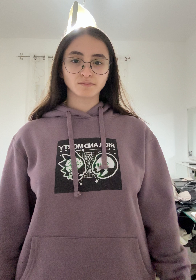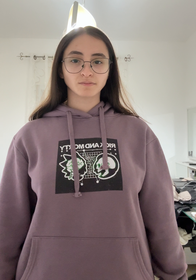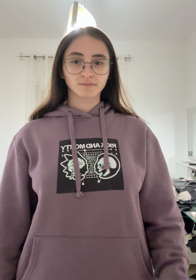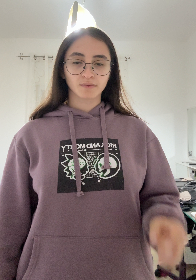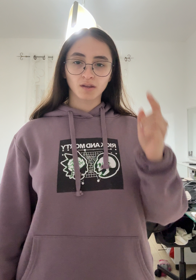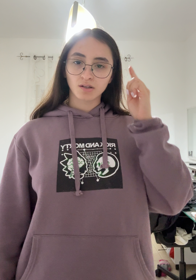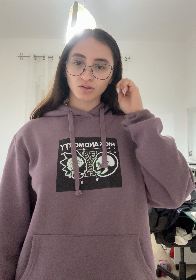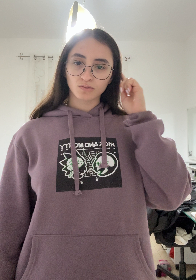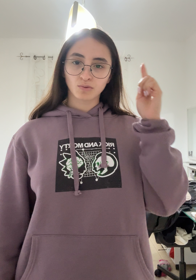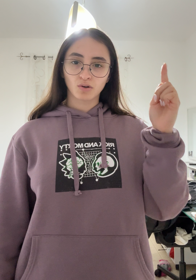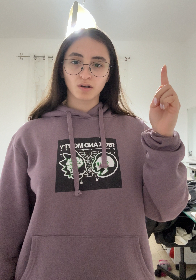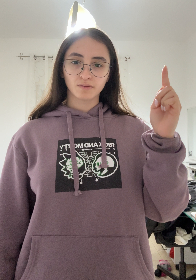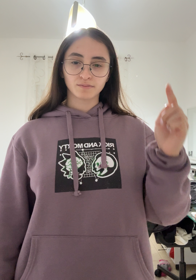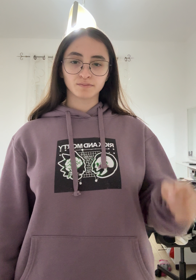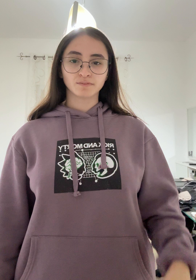לשמוע